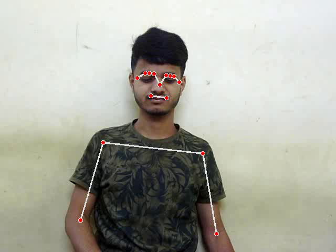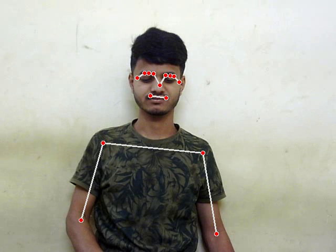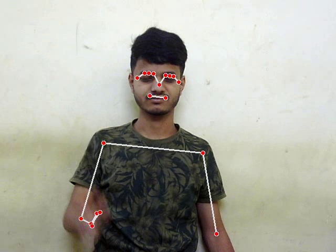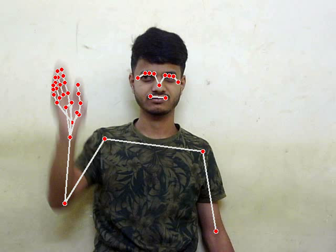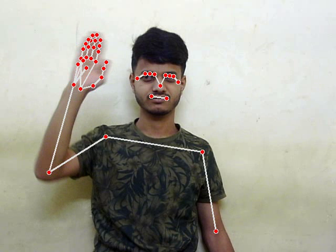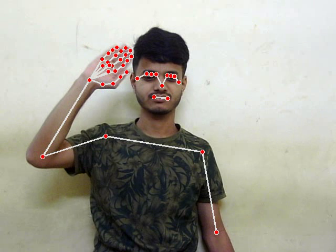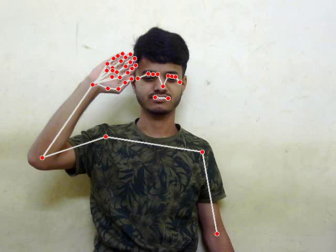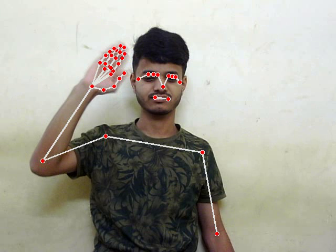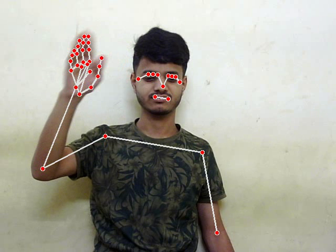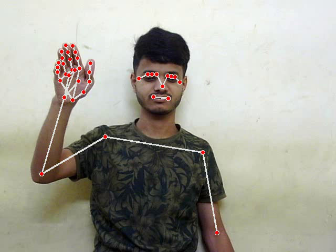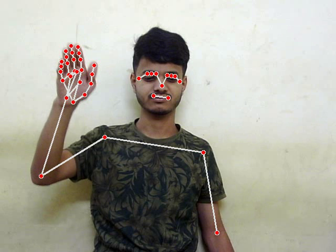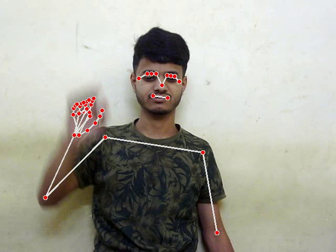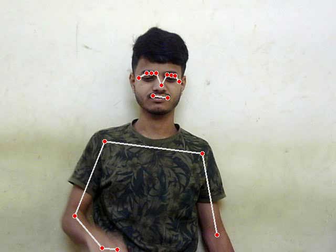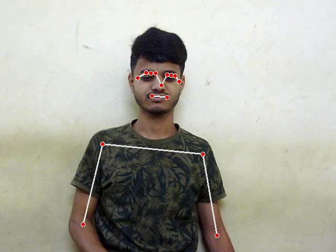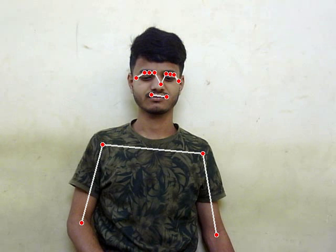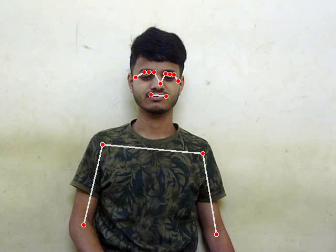hello